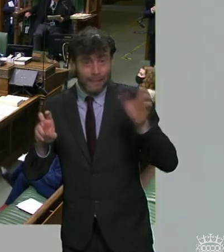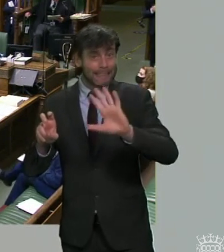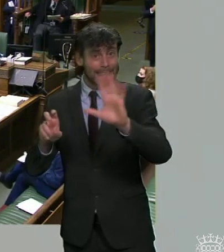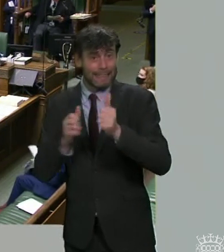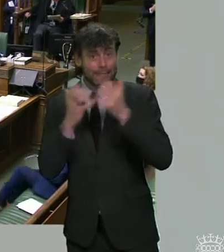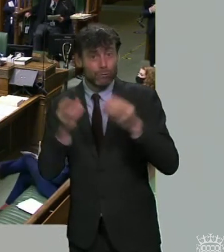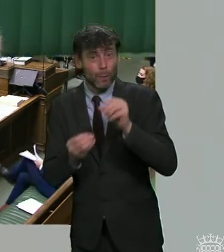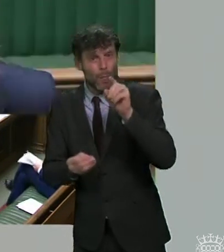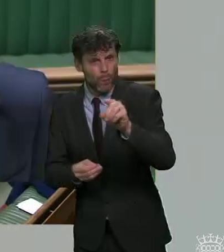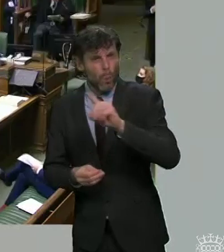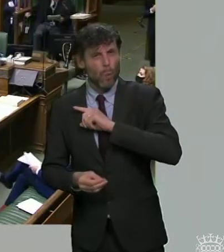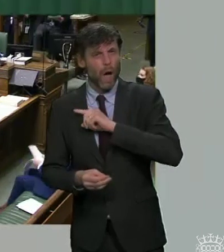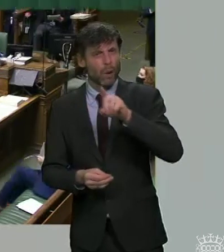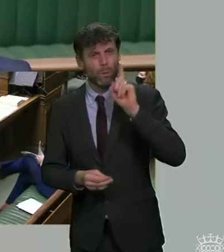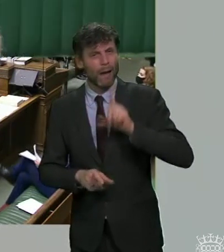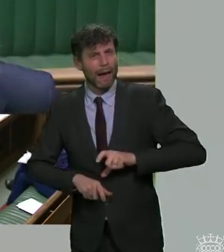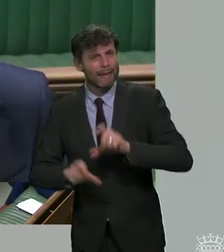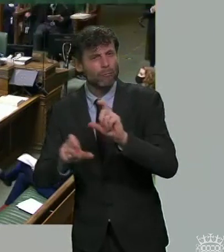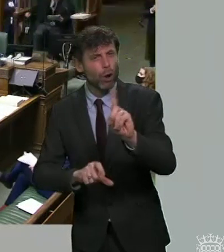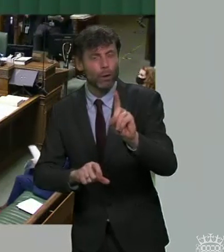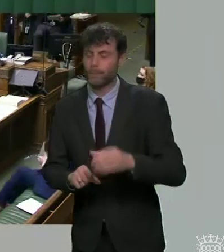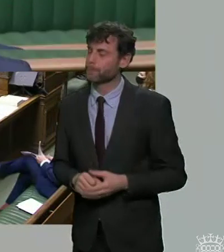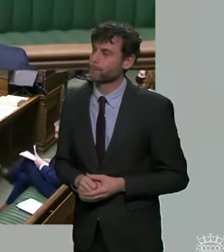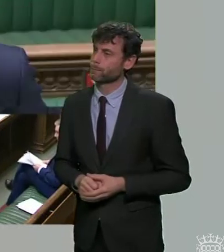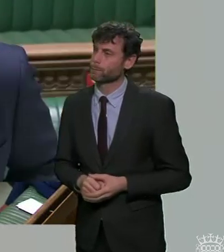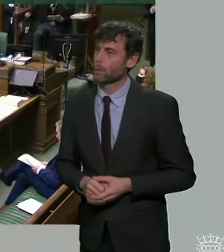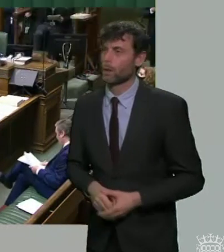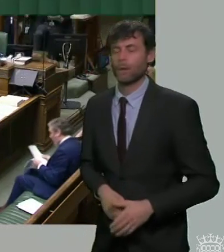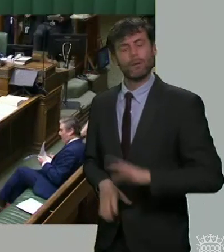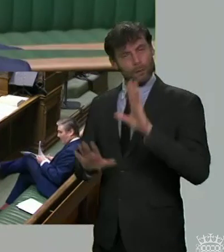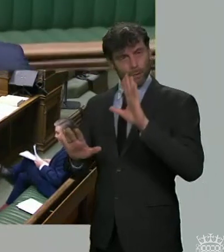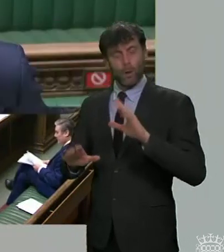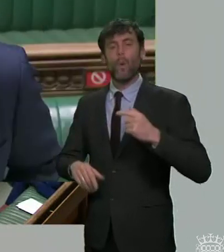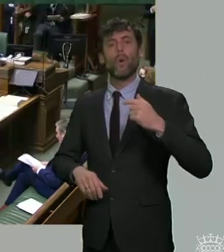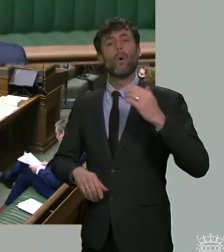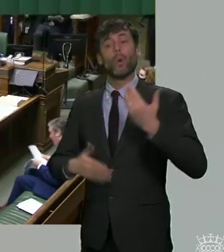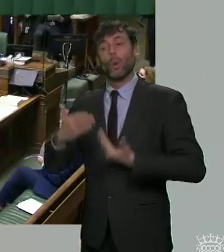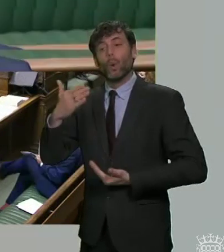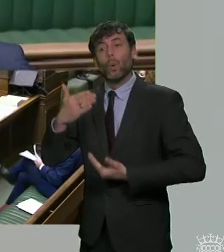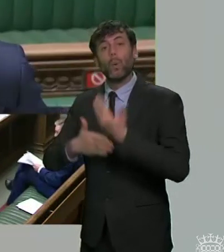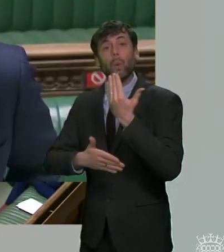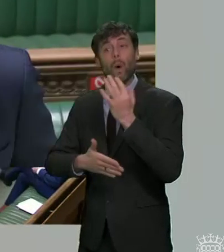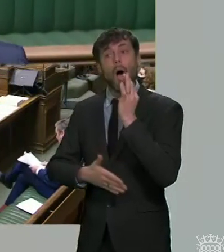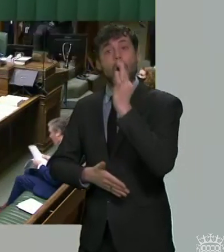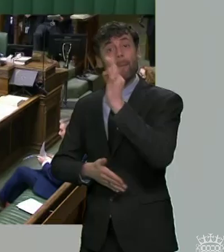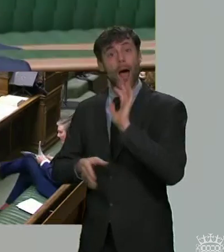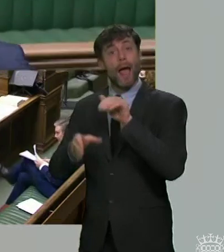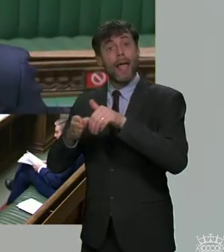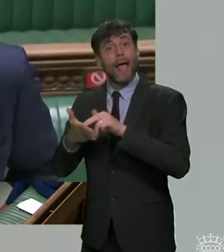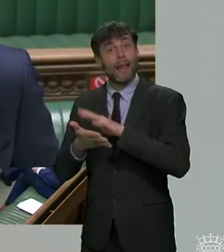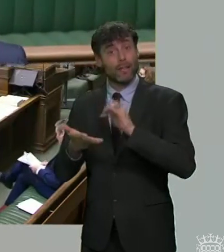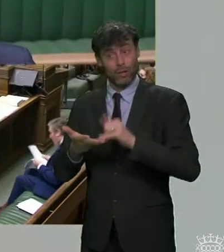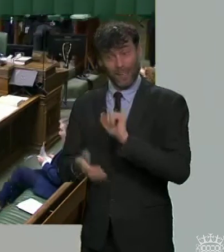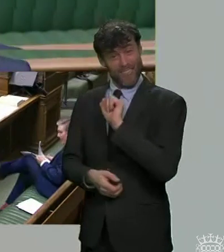What the public know is that we have increased starting pay for nurses by 12.8% over the past three years.